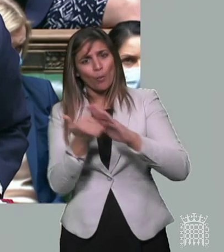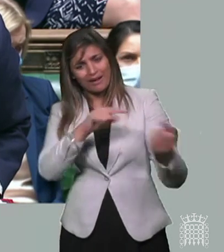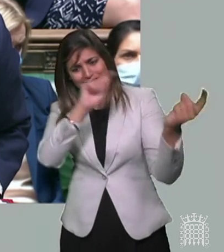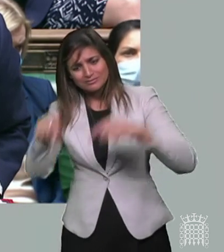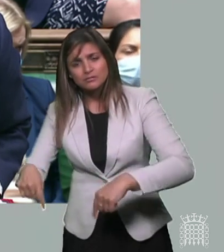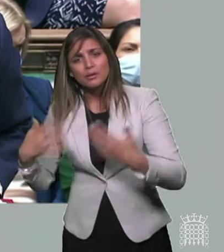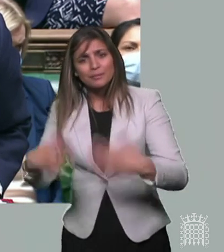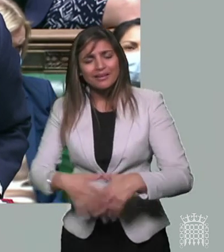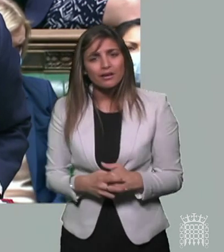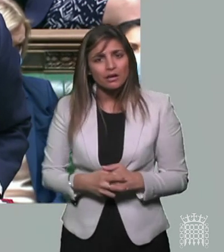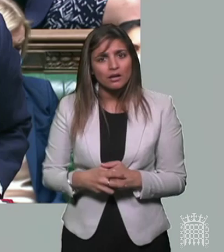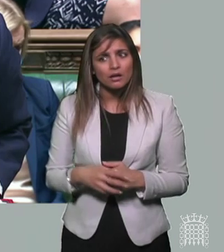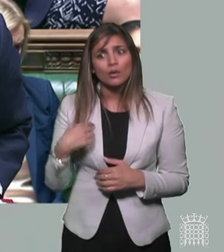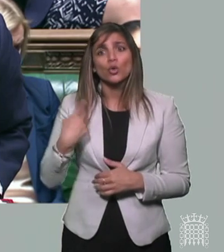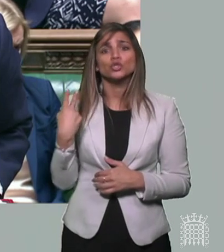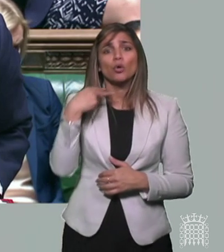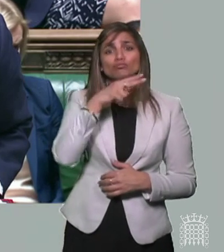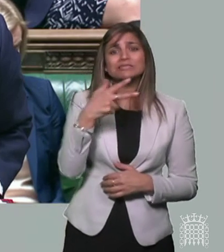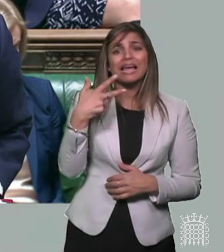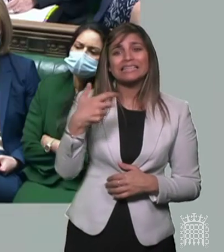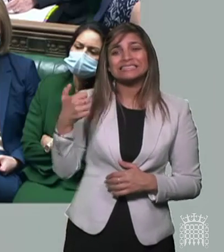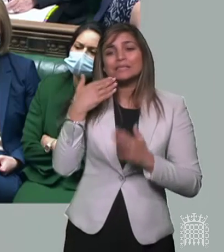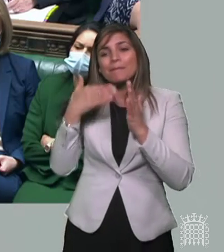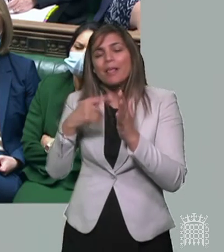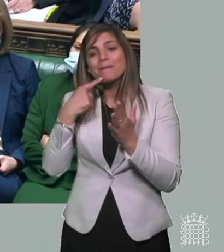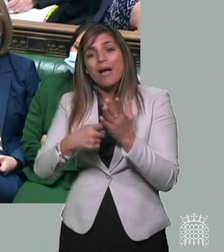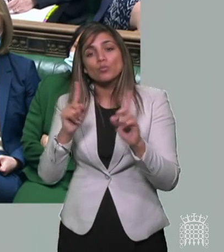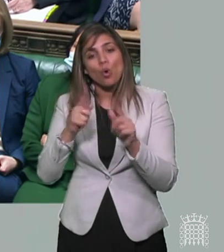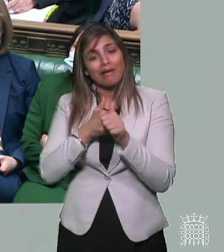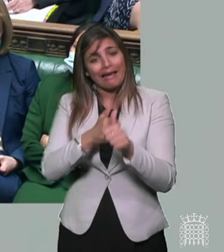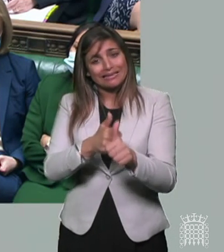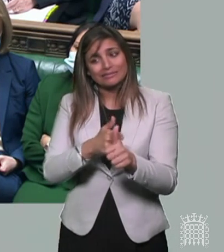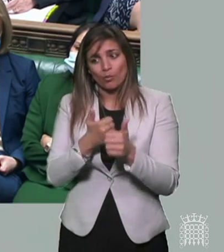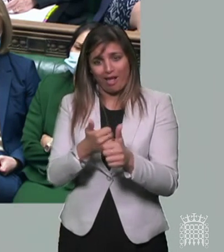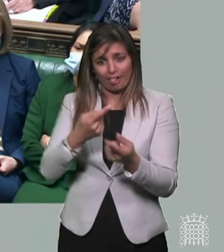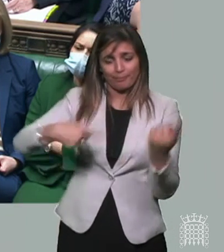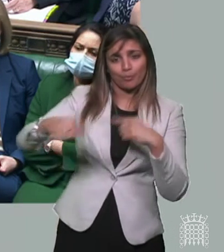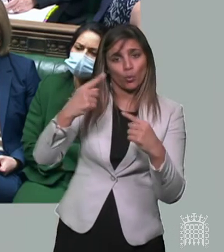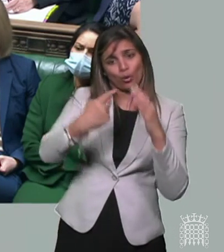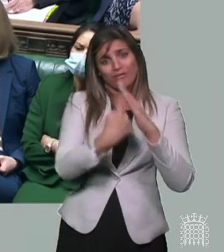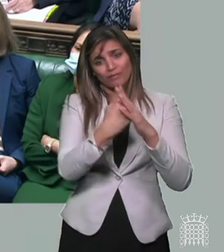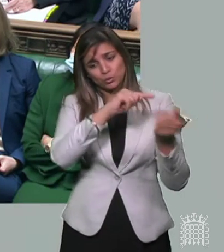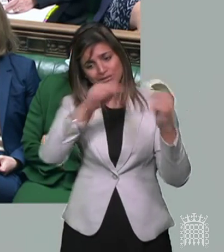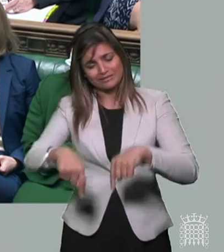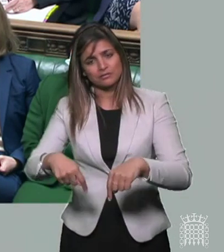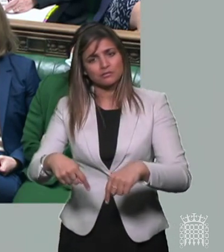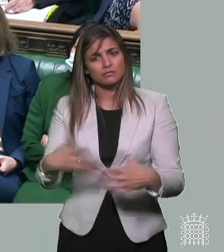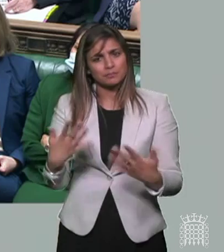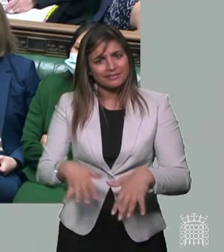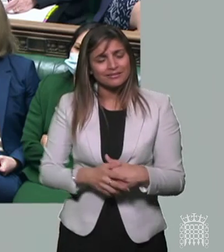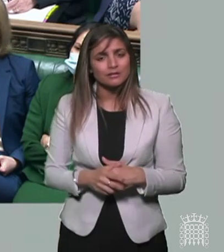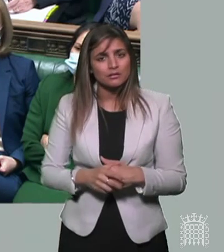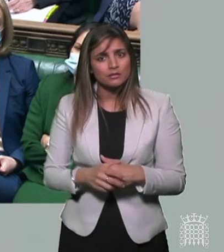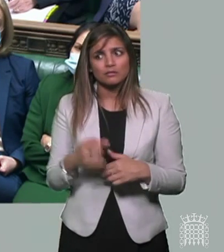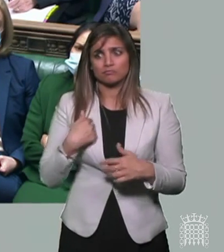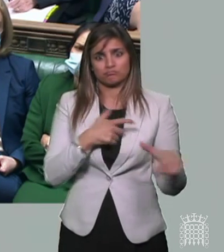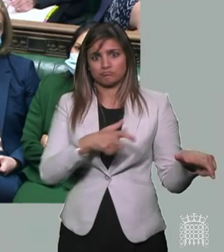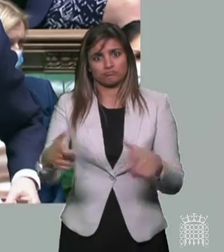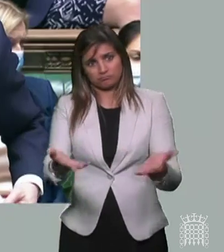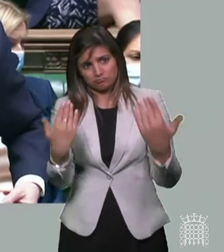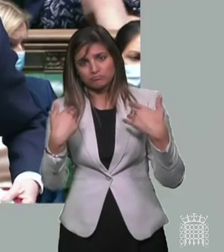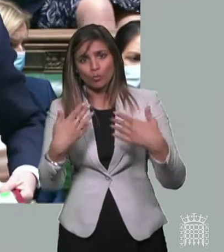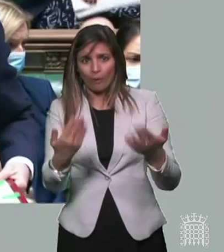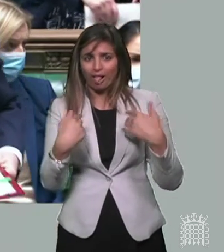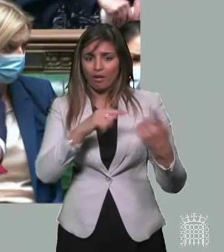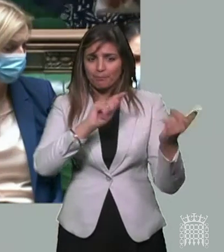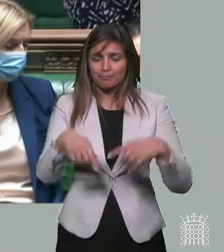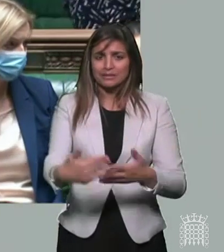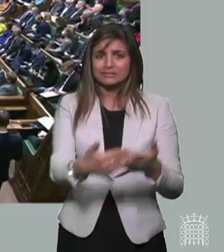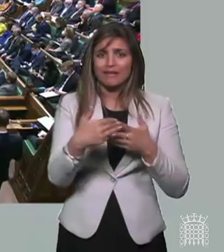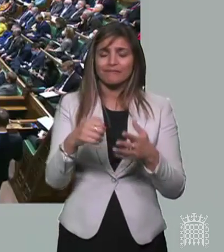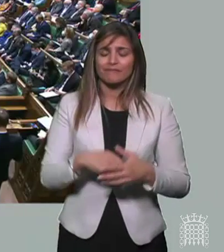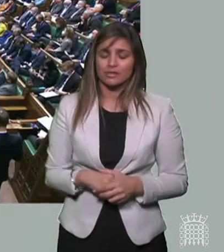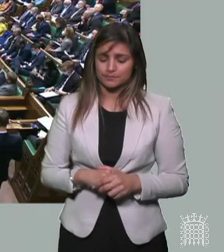We have allocated £286 million in assistance for people in Afghanistan and we are continuing to offer safe passage to this country from Afghanistan.